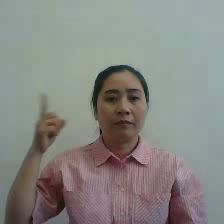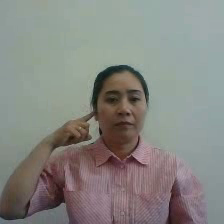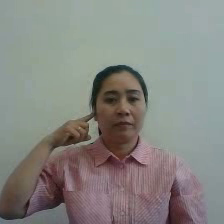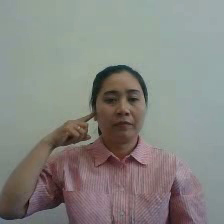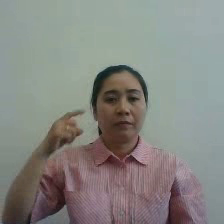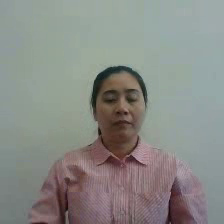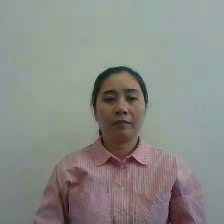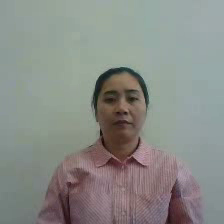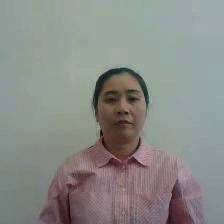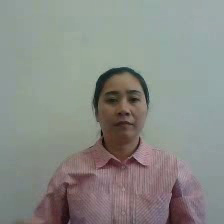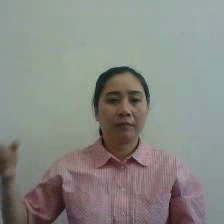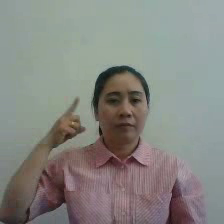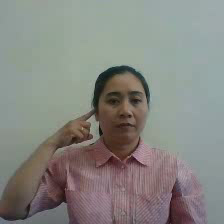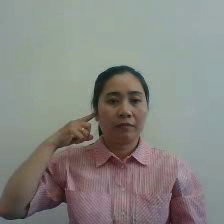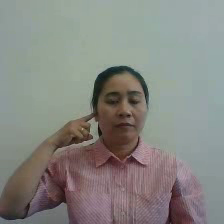Nghe